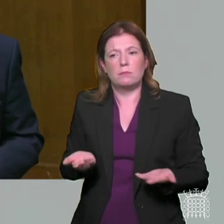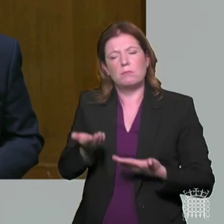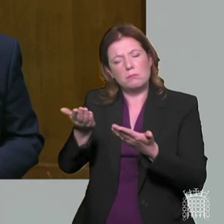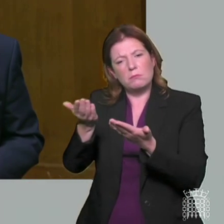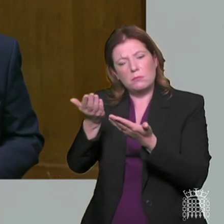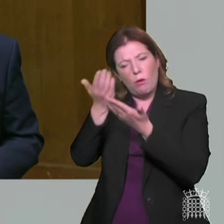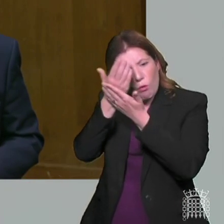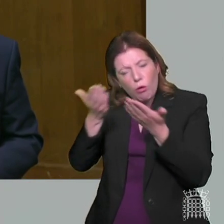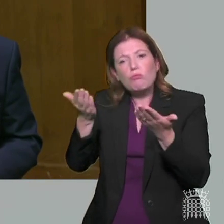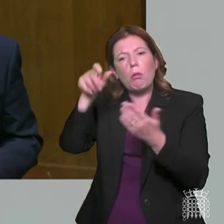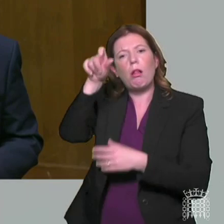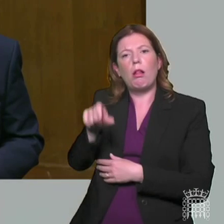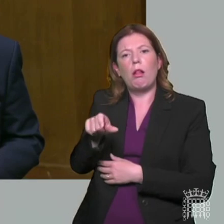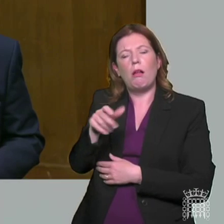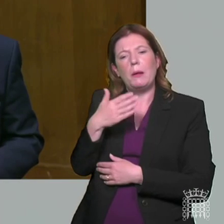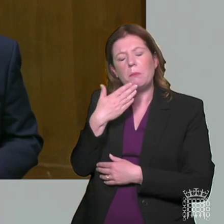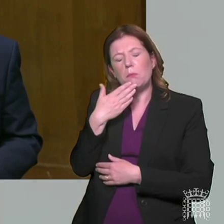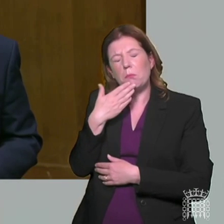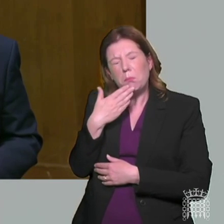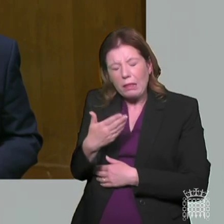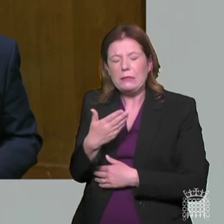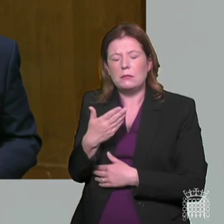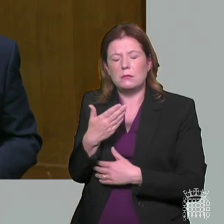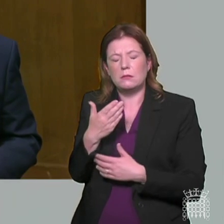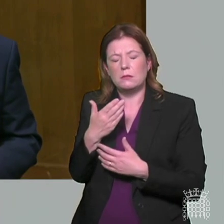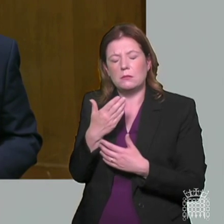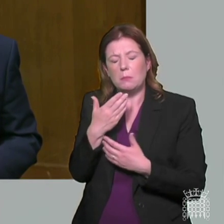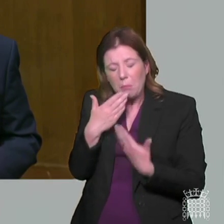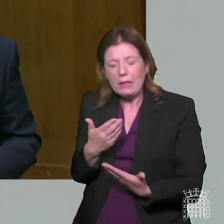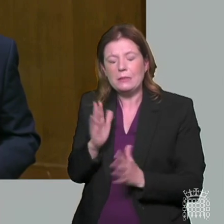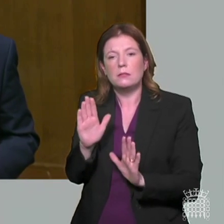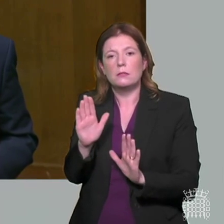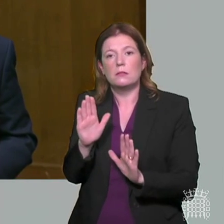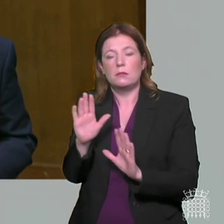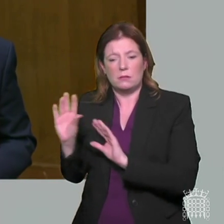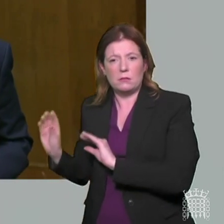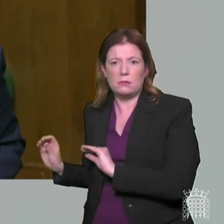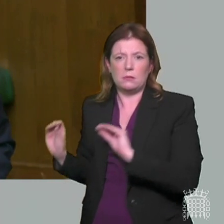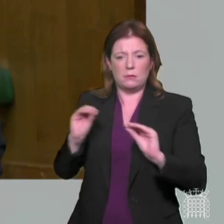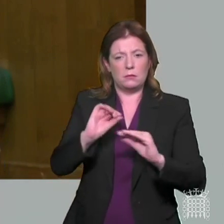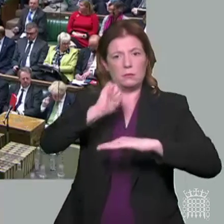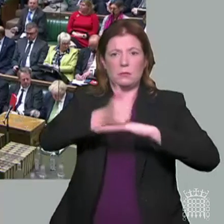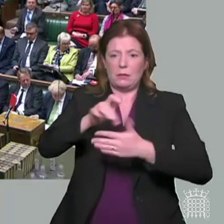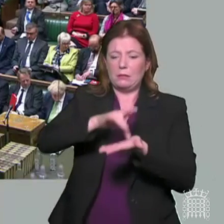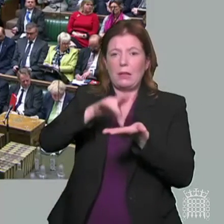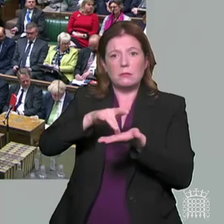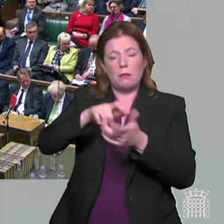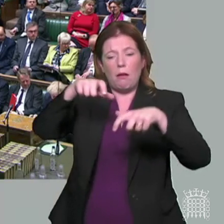Will my right honourable Friend please, on behalf of the community, stop these plans?